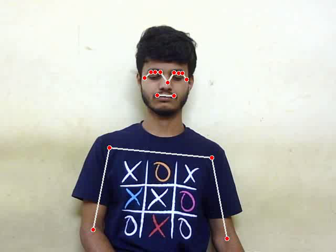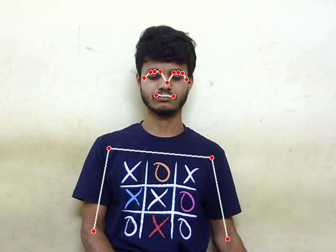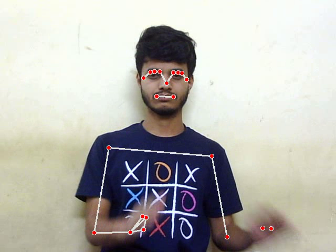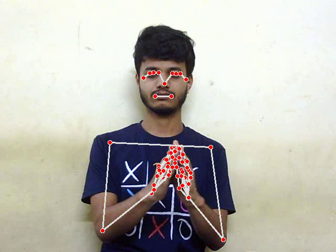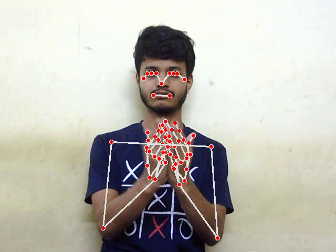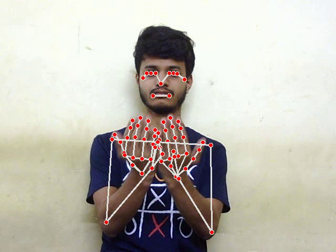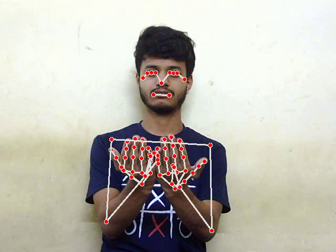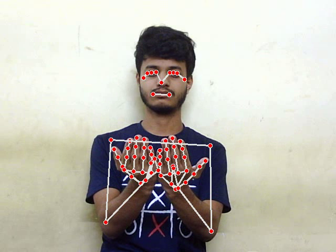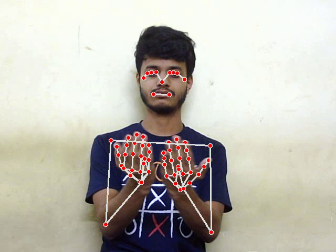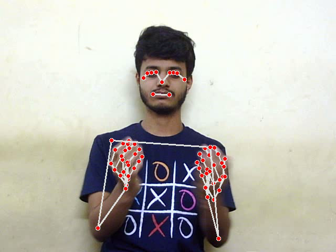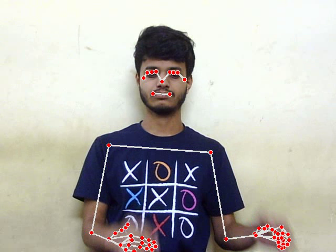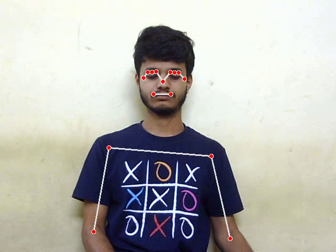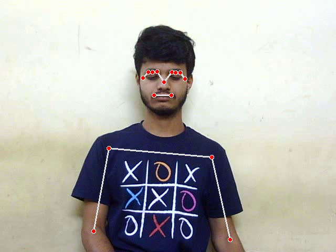book